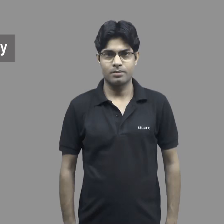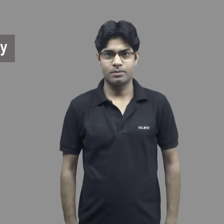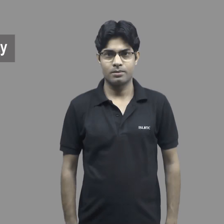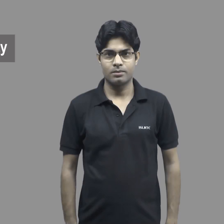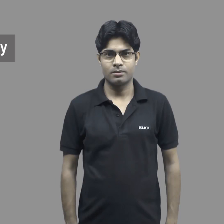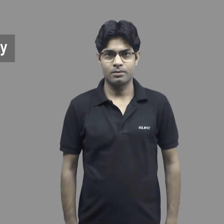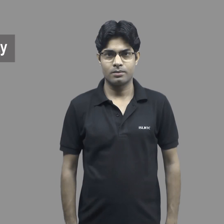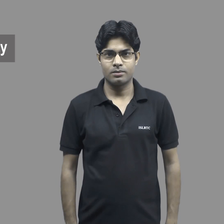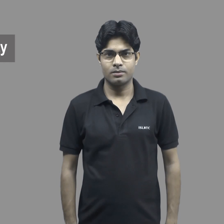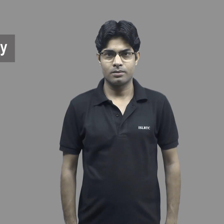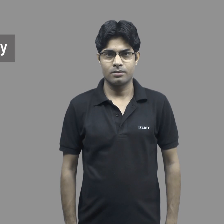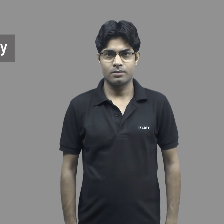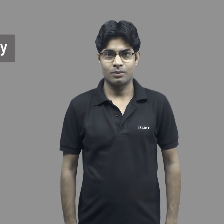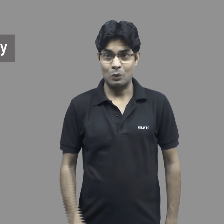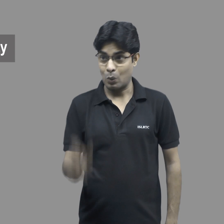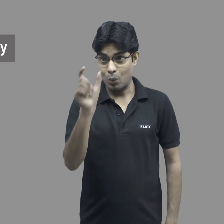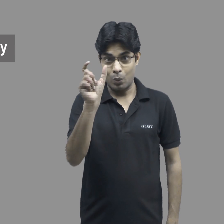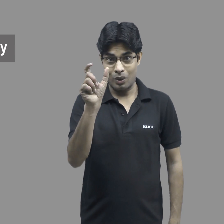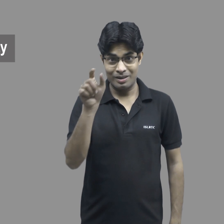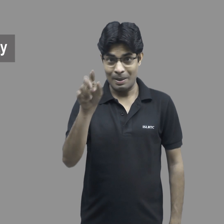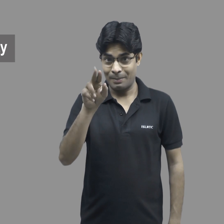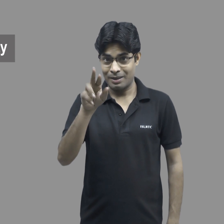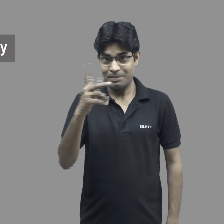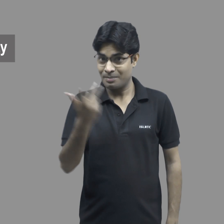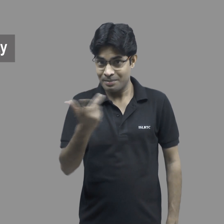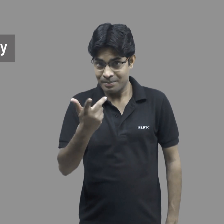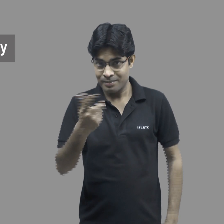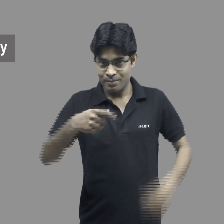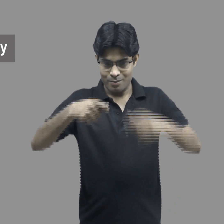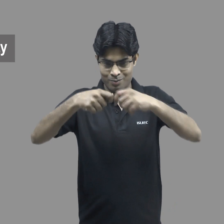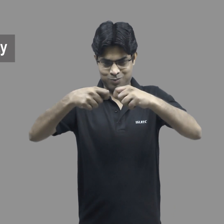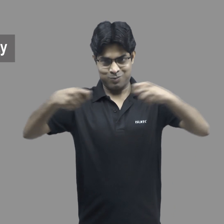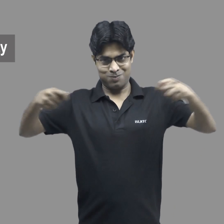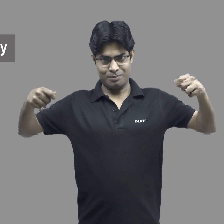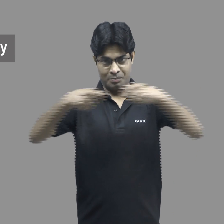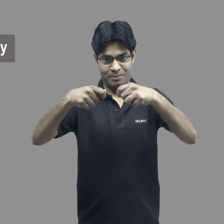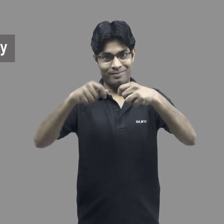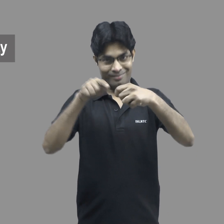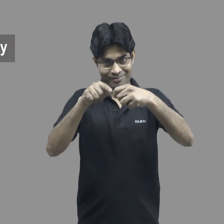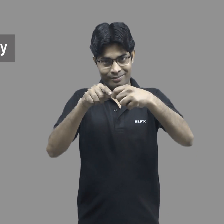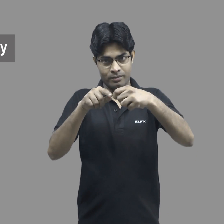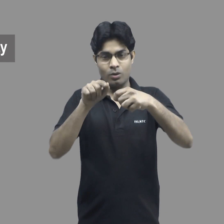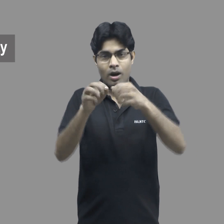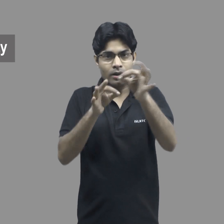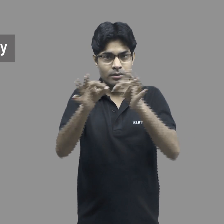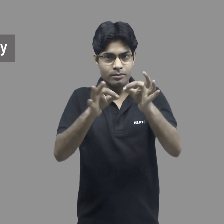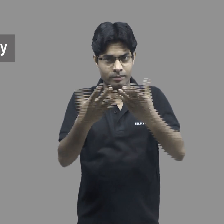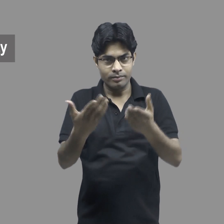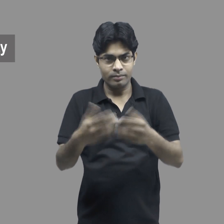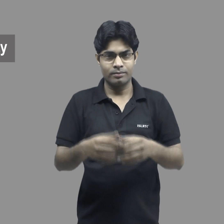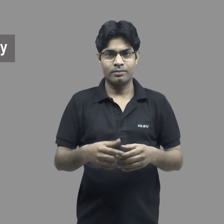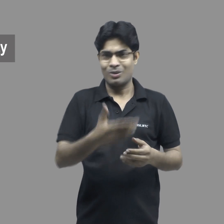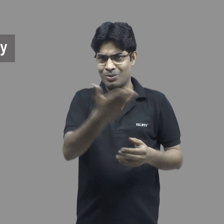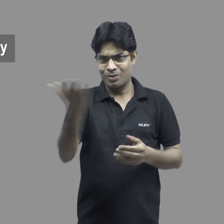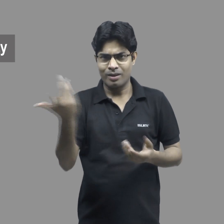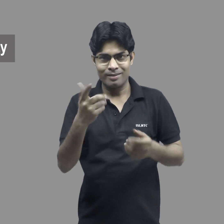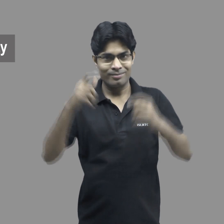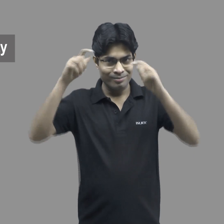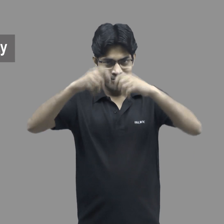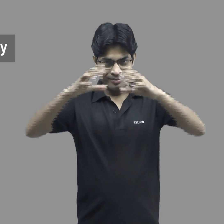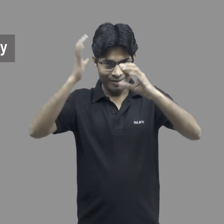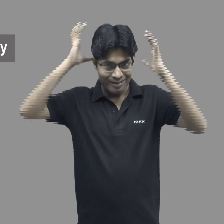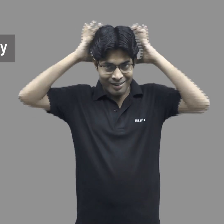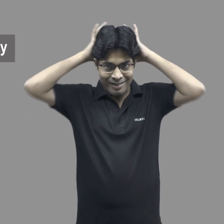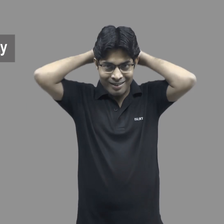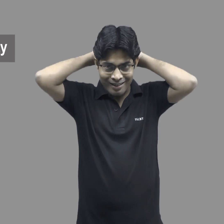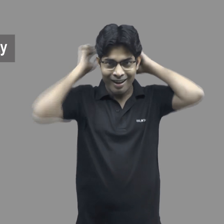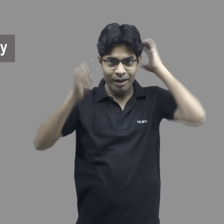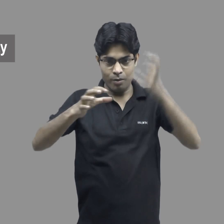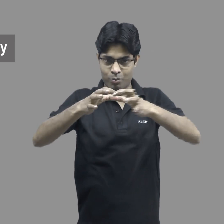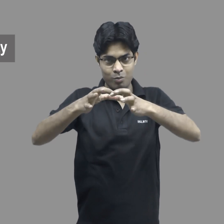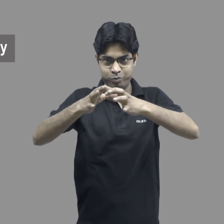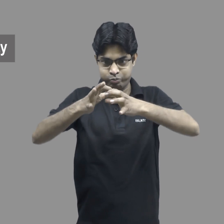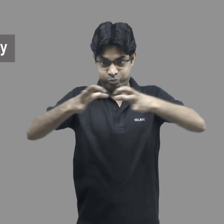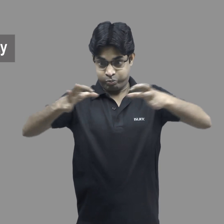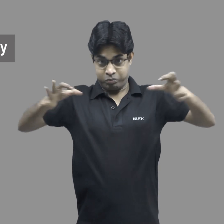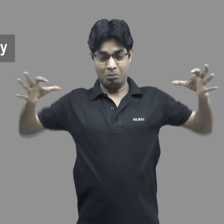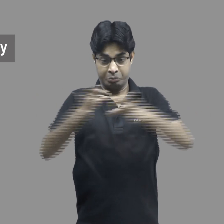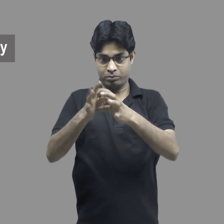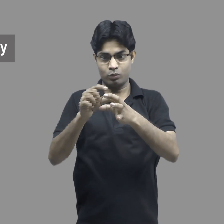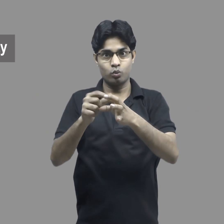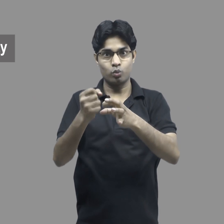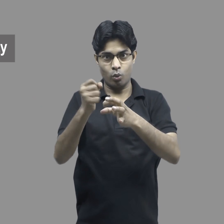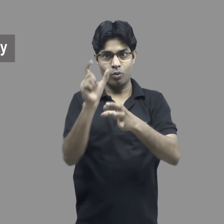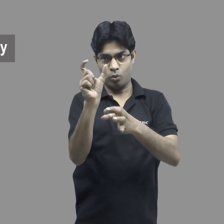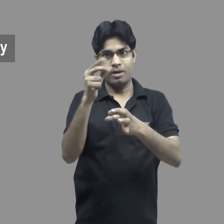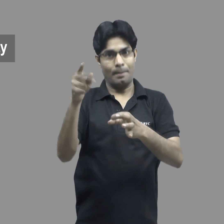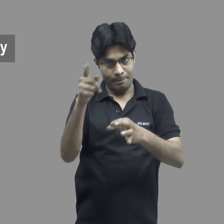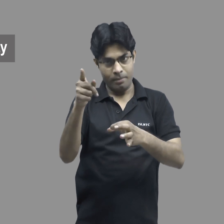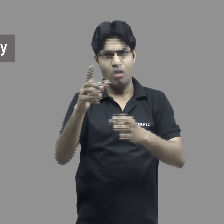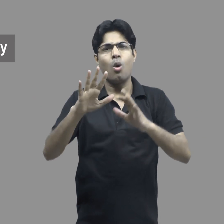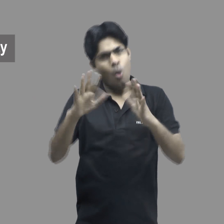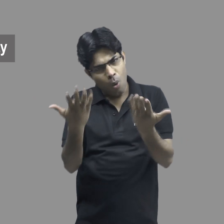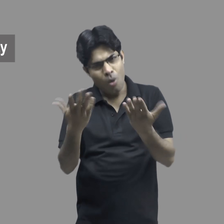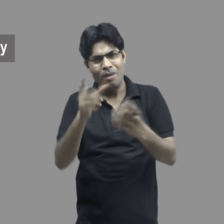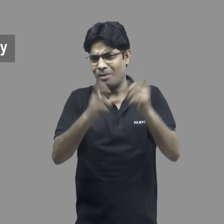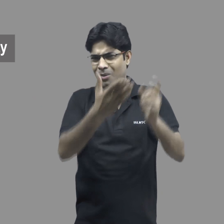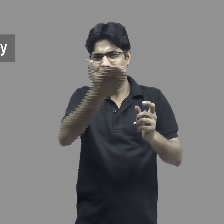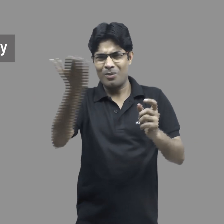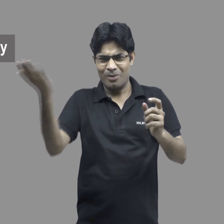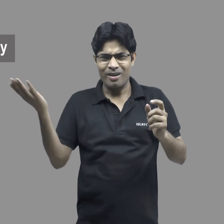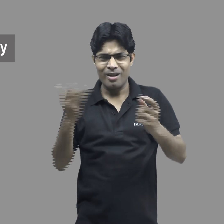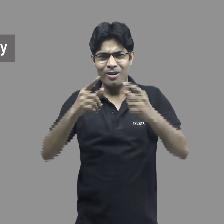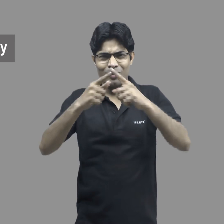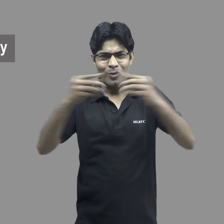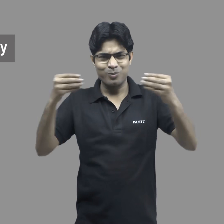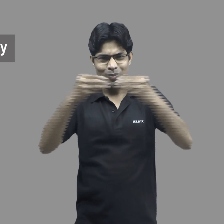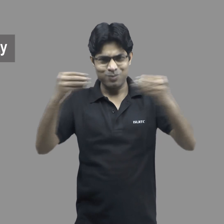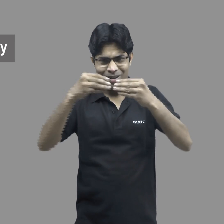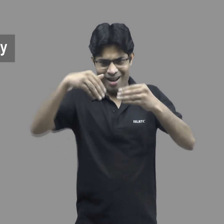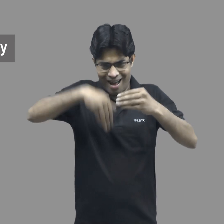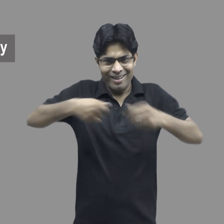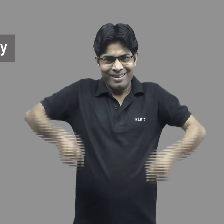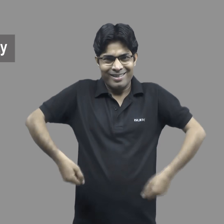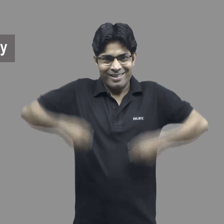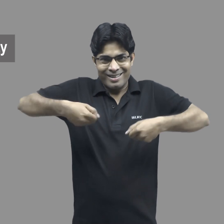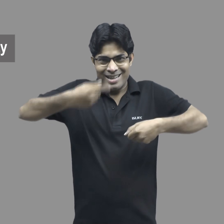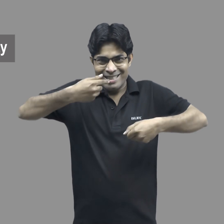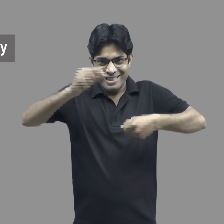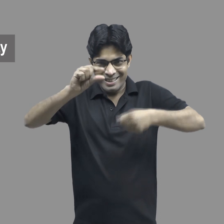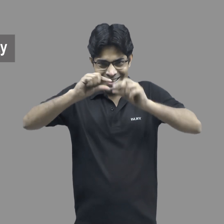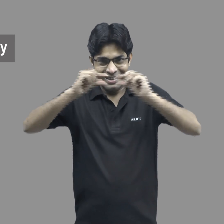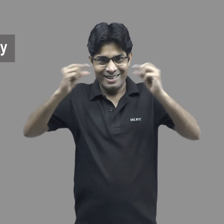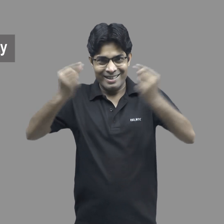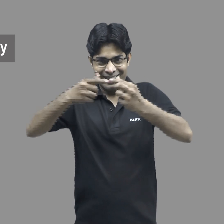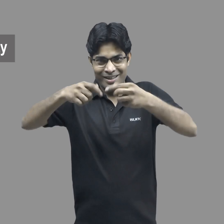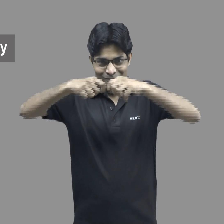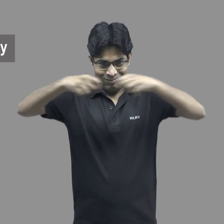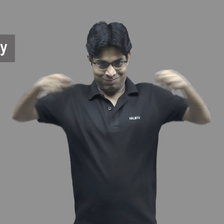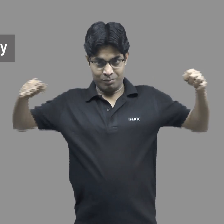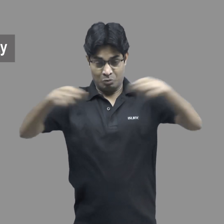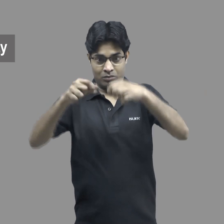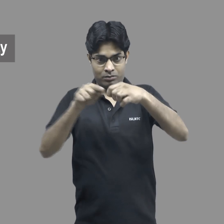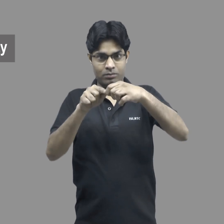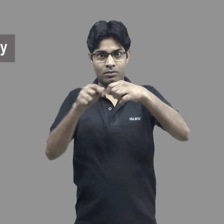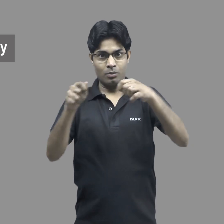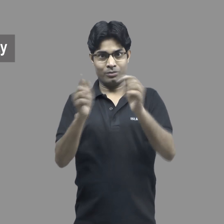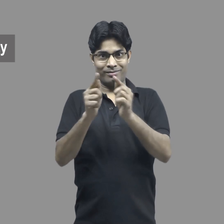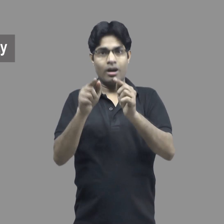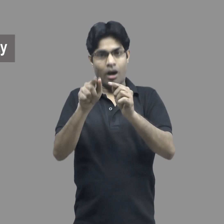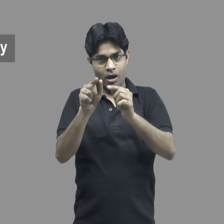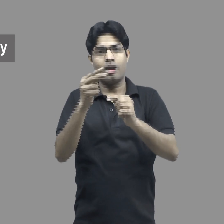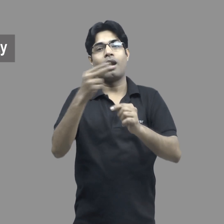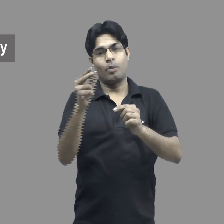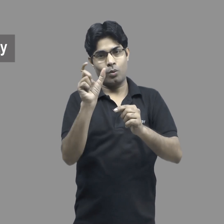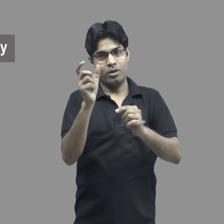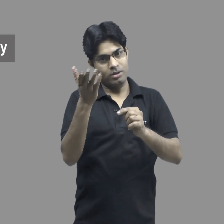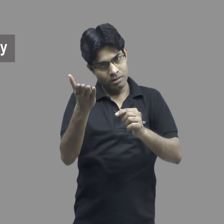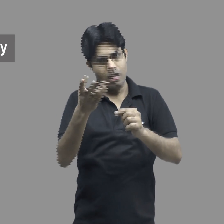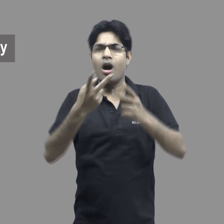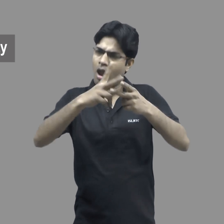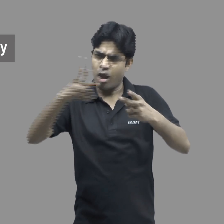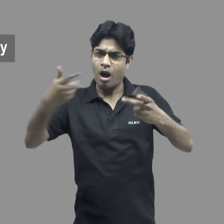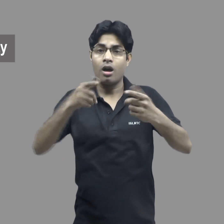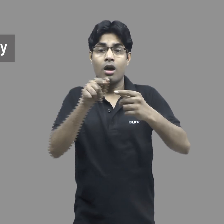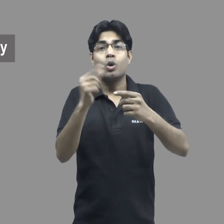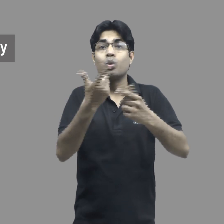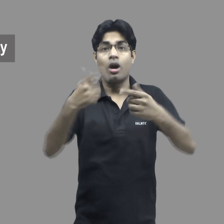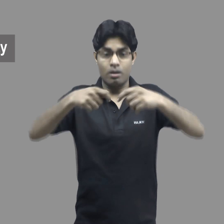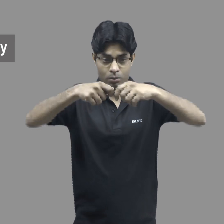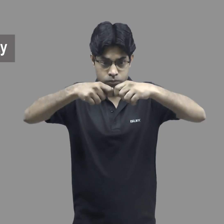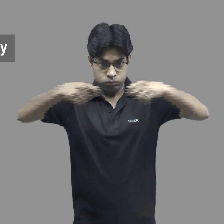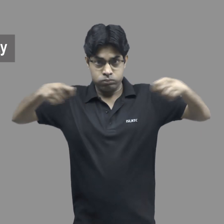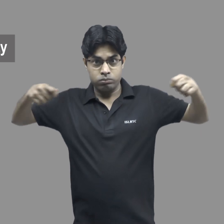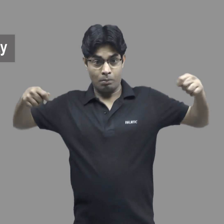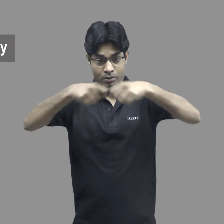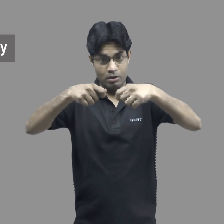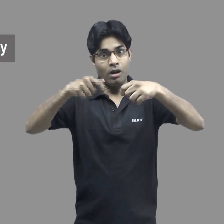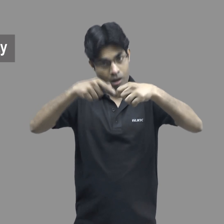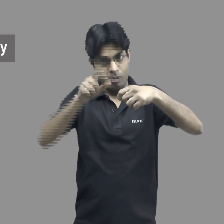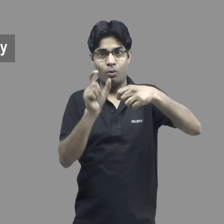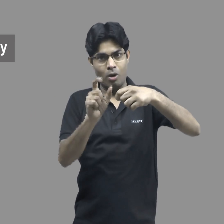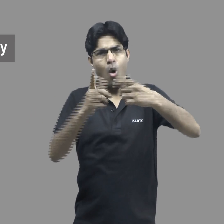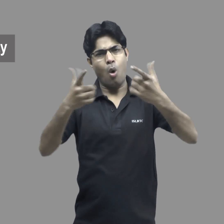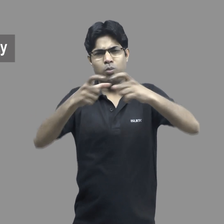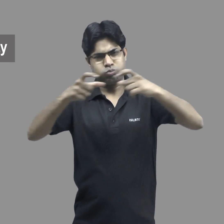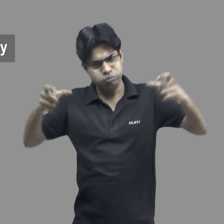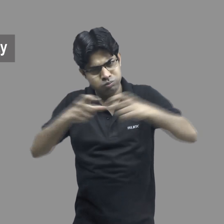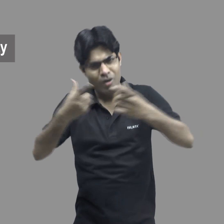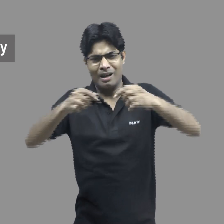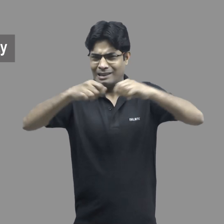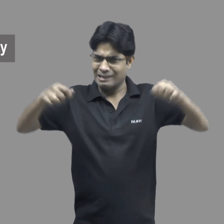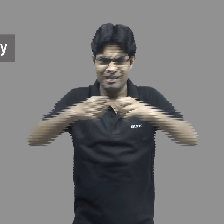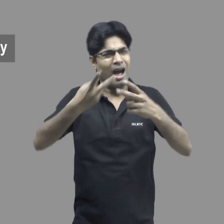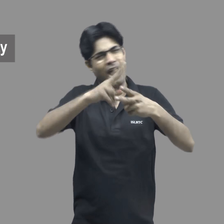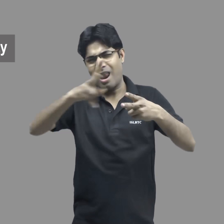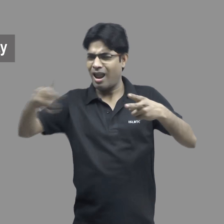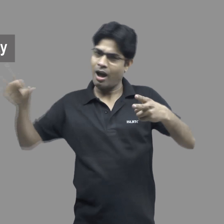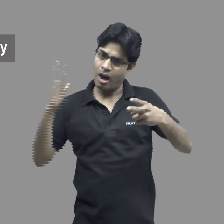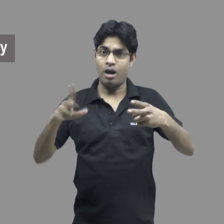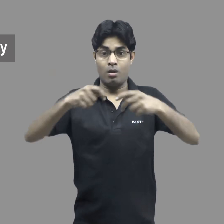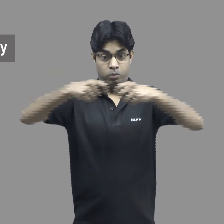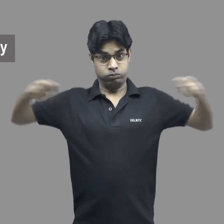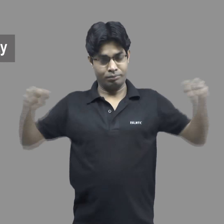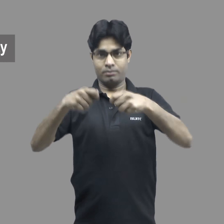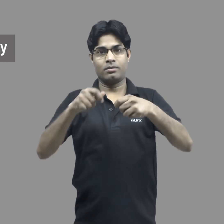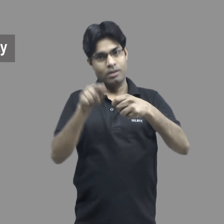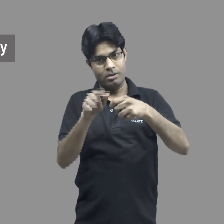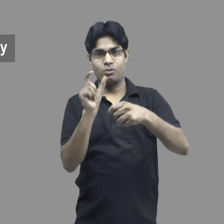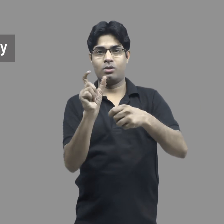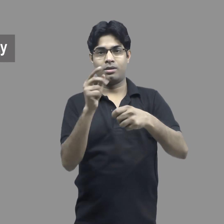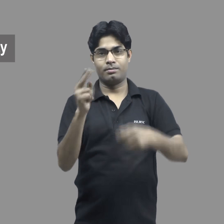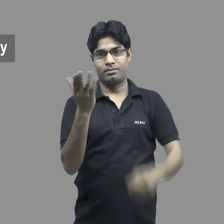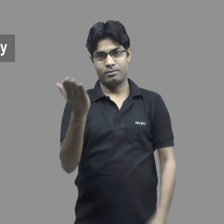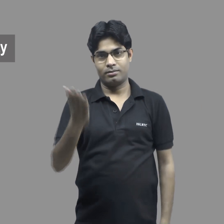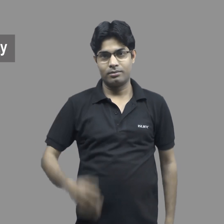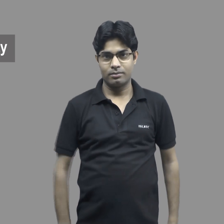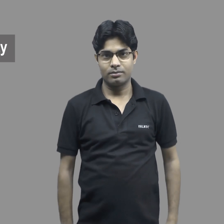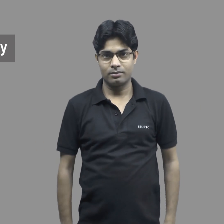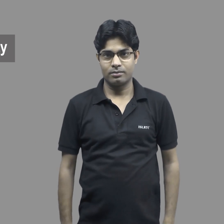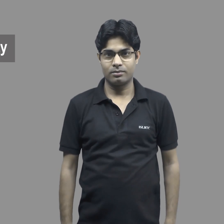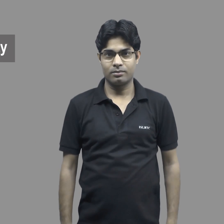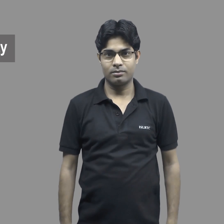Elasticity